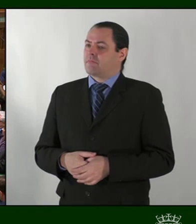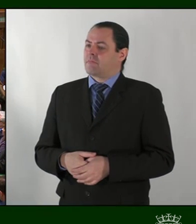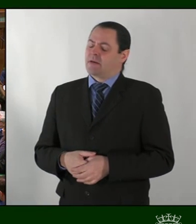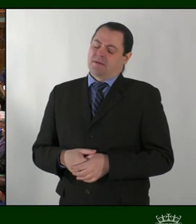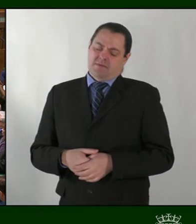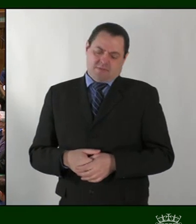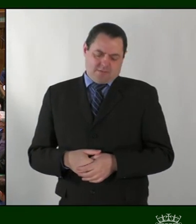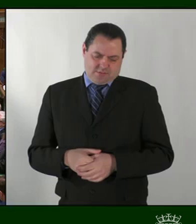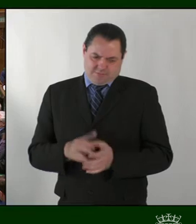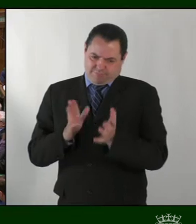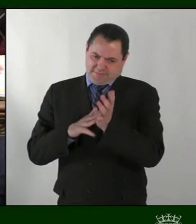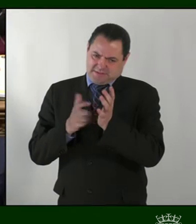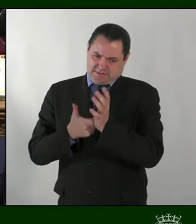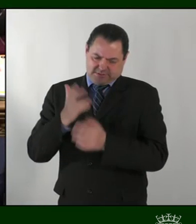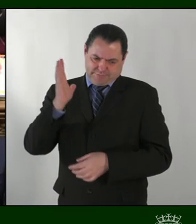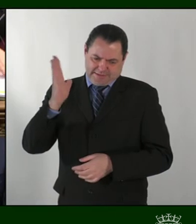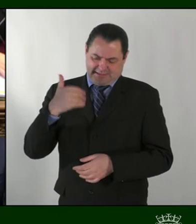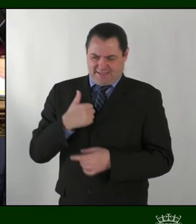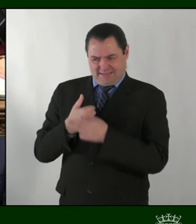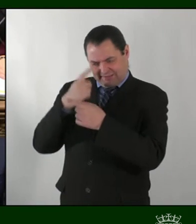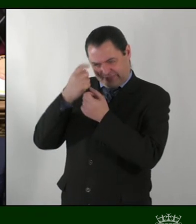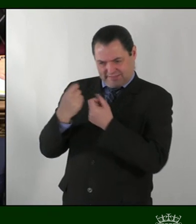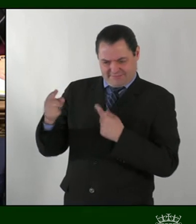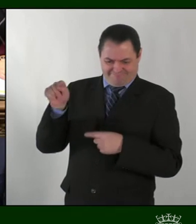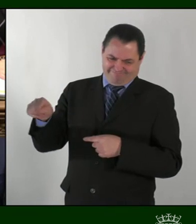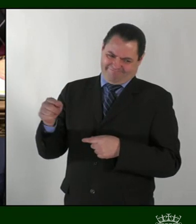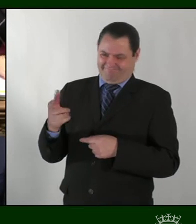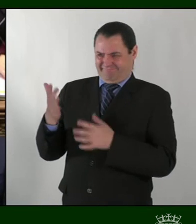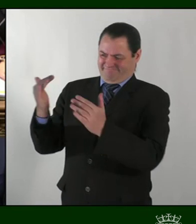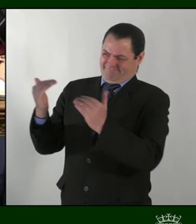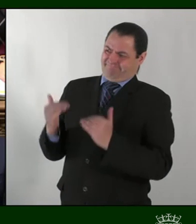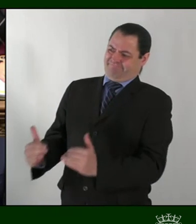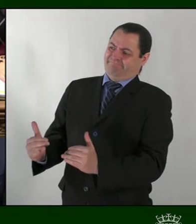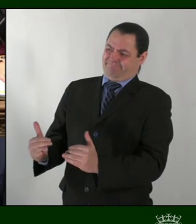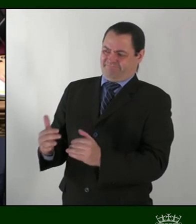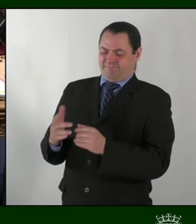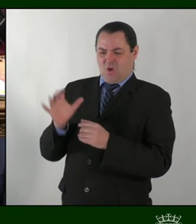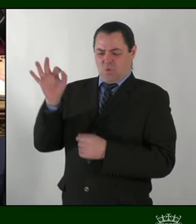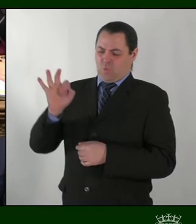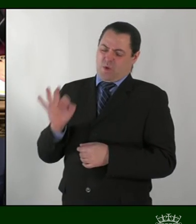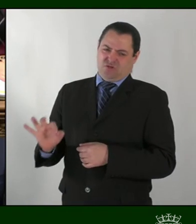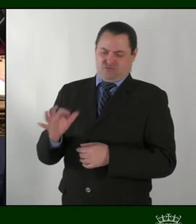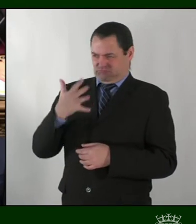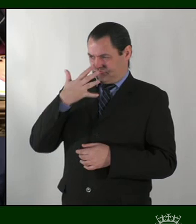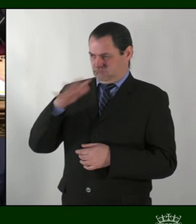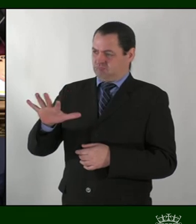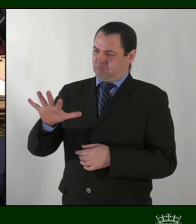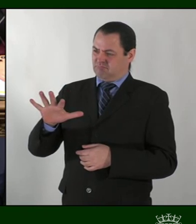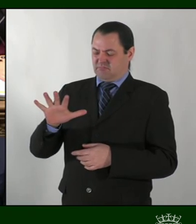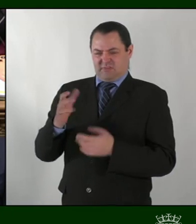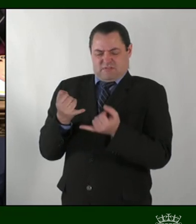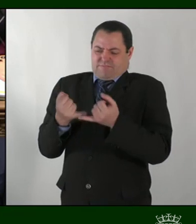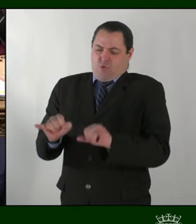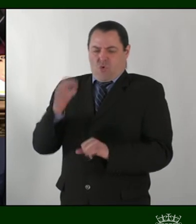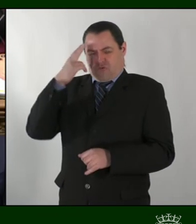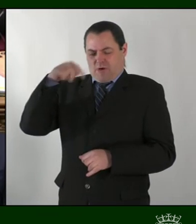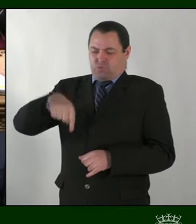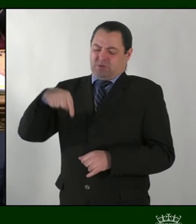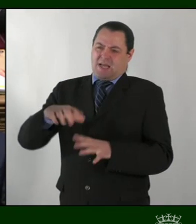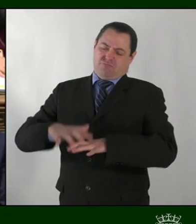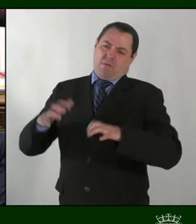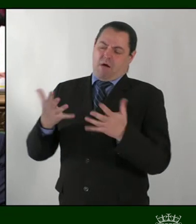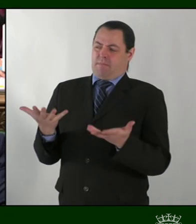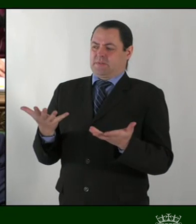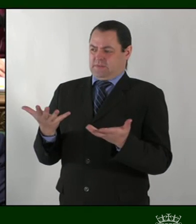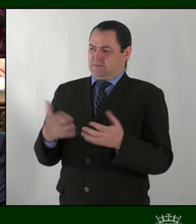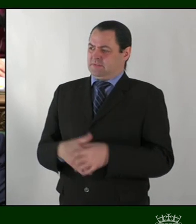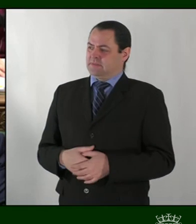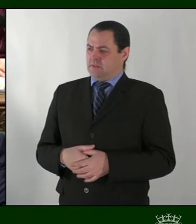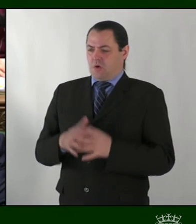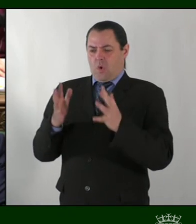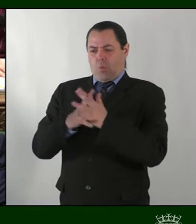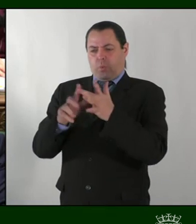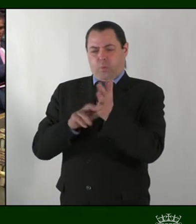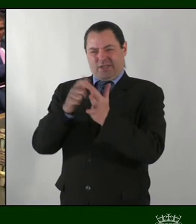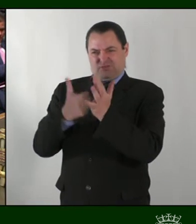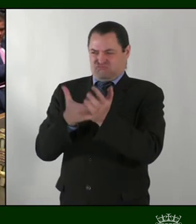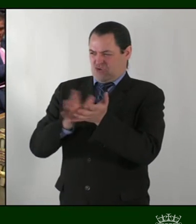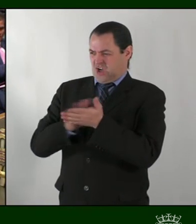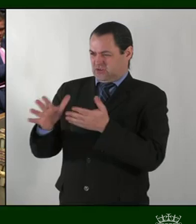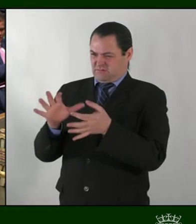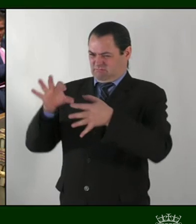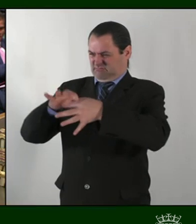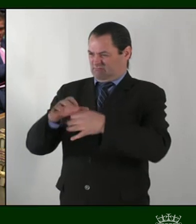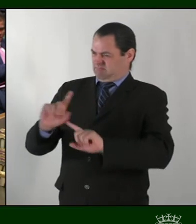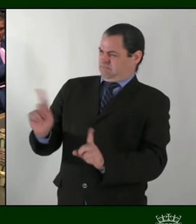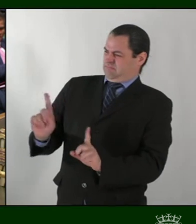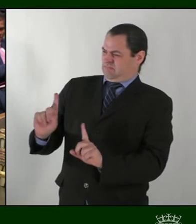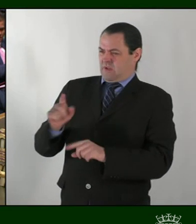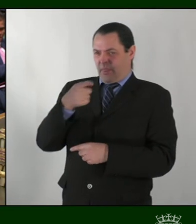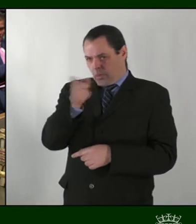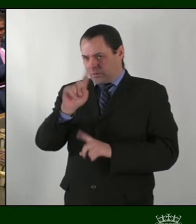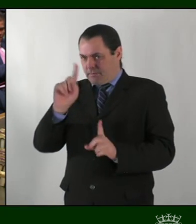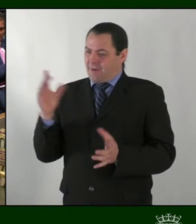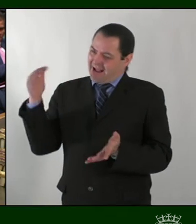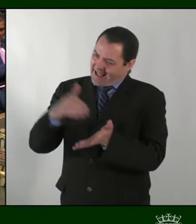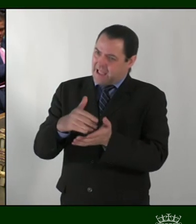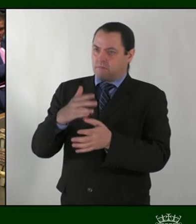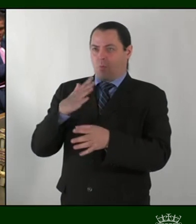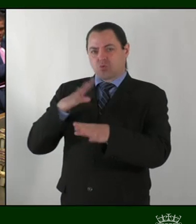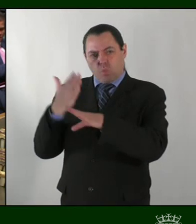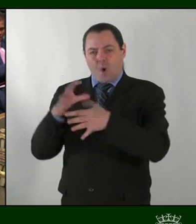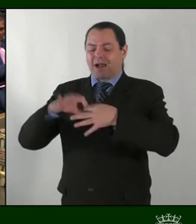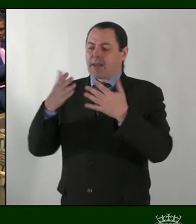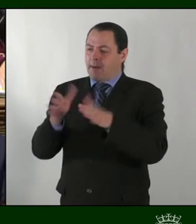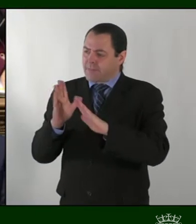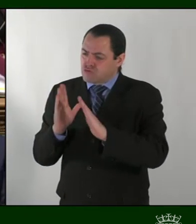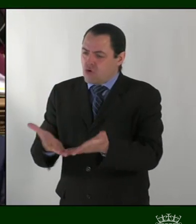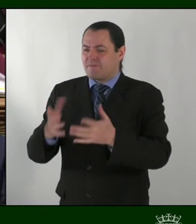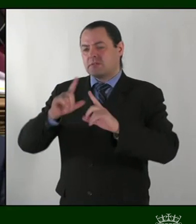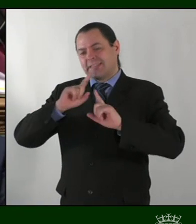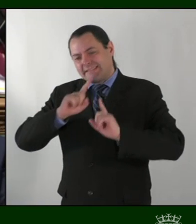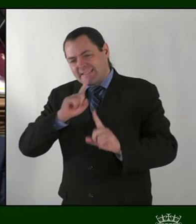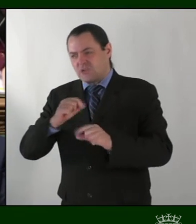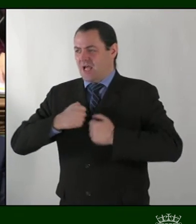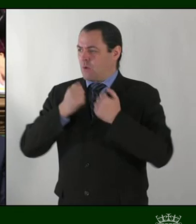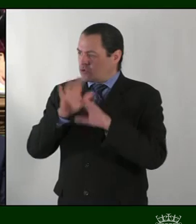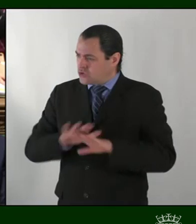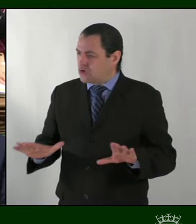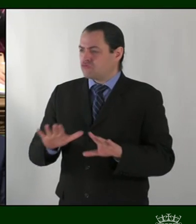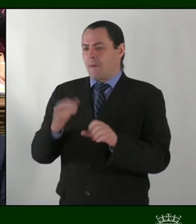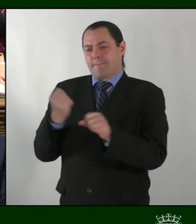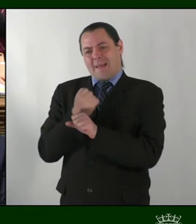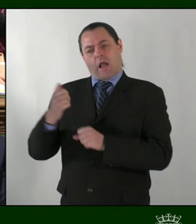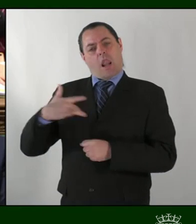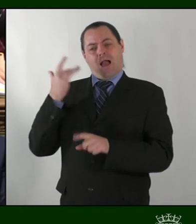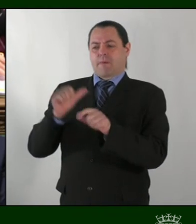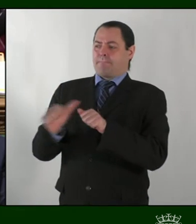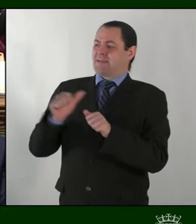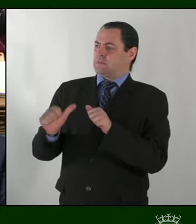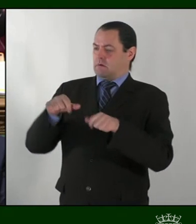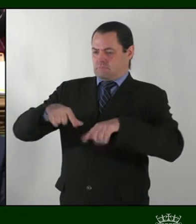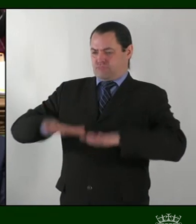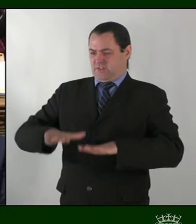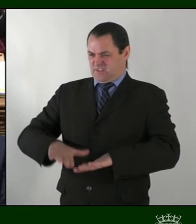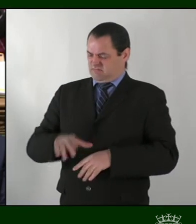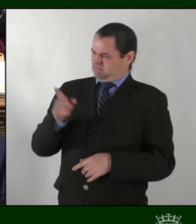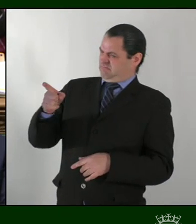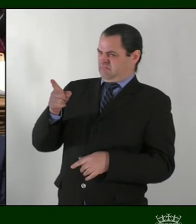Quite frankly, I think the right honourable Gentleman demeans himself and besmirches the reputation of the Windrush generation, who came to this country to work in our public services, to teach our children and to make lives better for the people of this country.